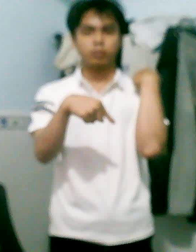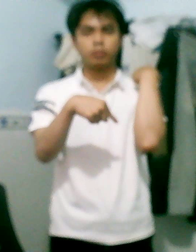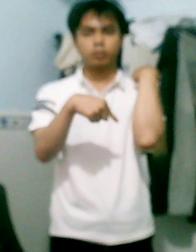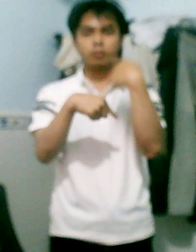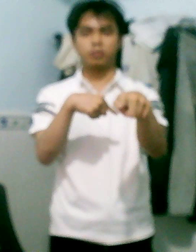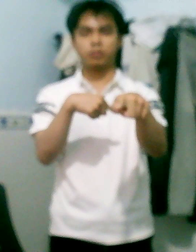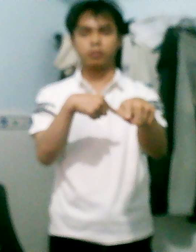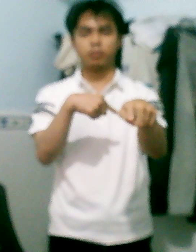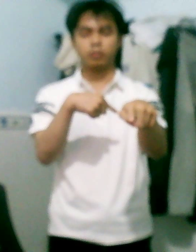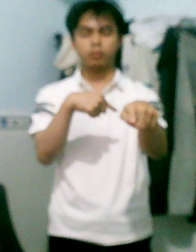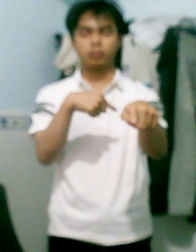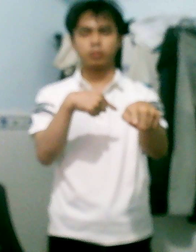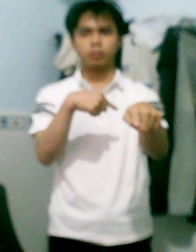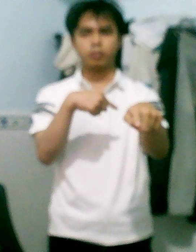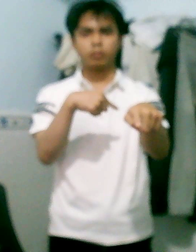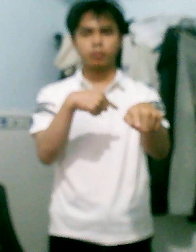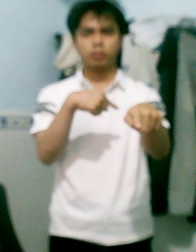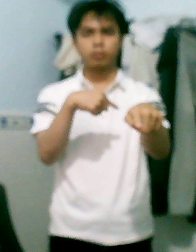phut